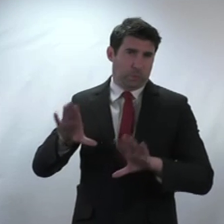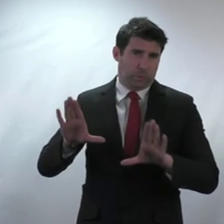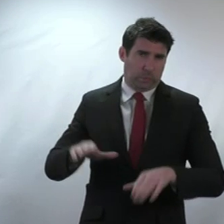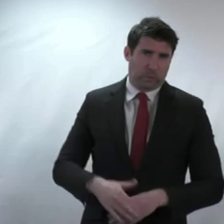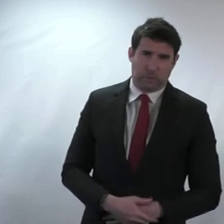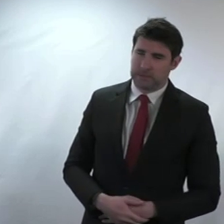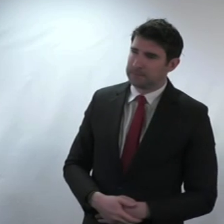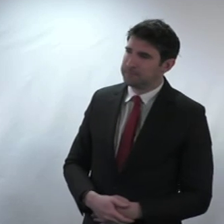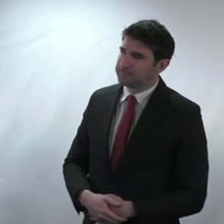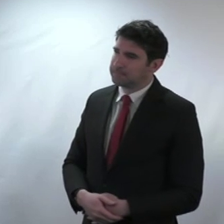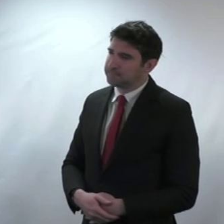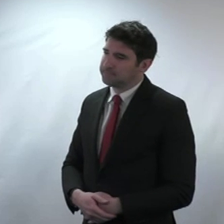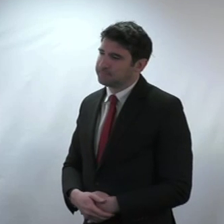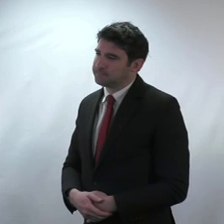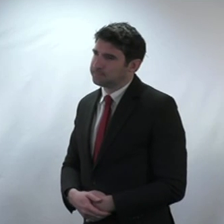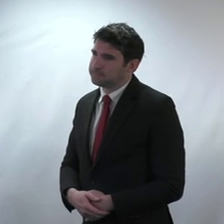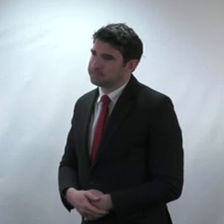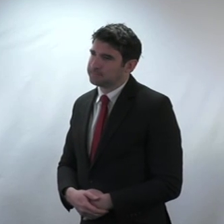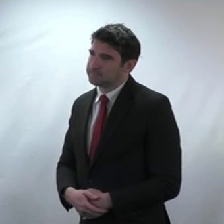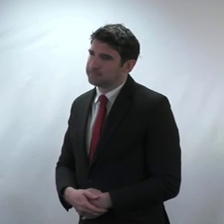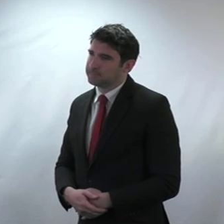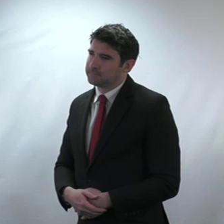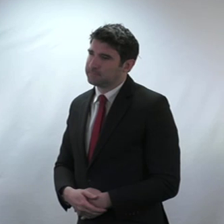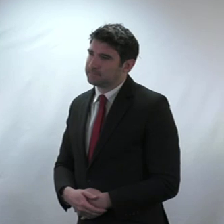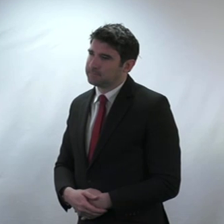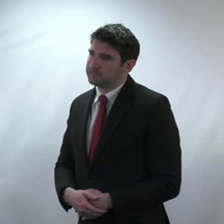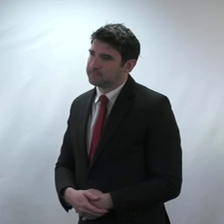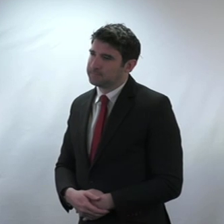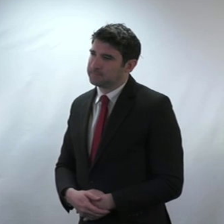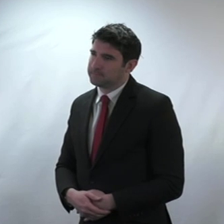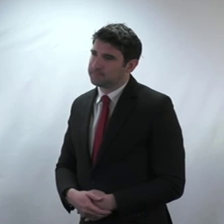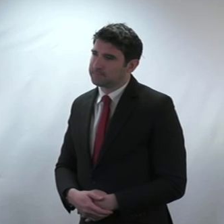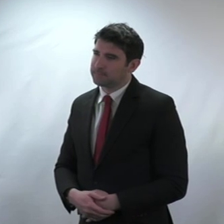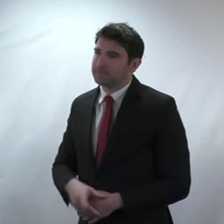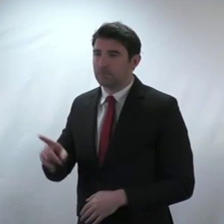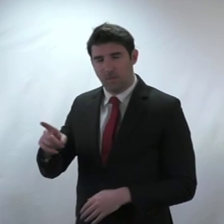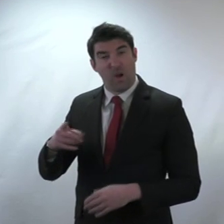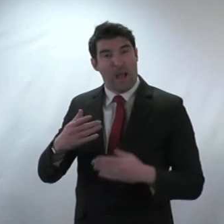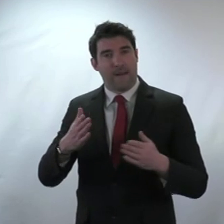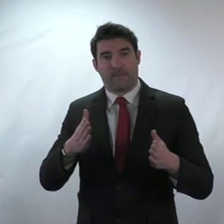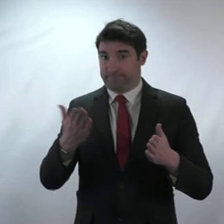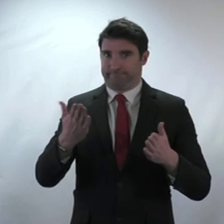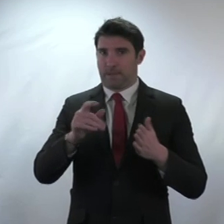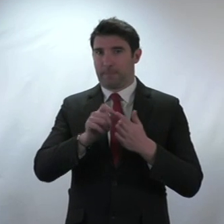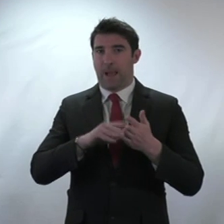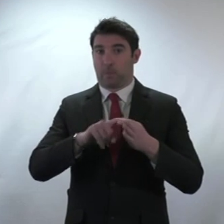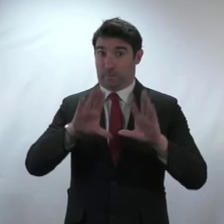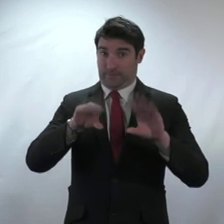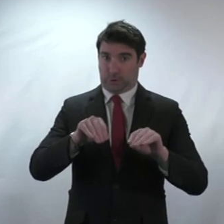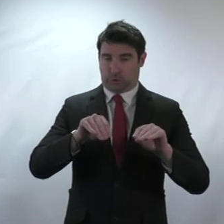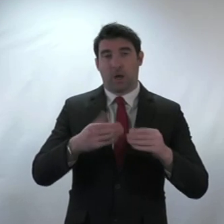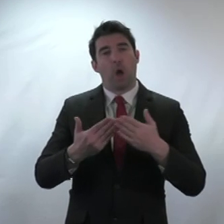Order. In order to allow the safe exit of hon. Members participating in this item of business, and the safe arrival of those participating in the next, I will now suspend the sitting